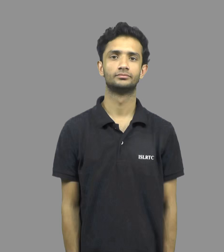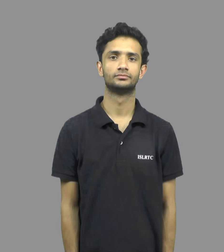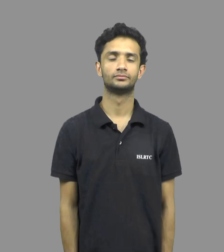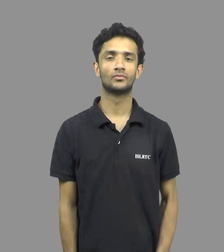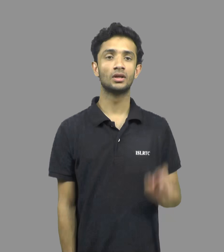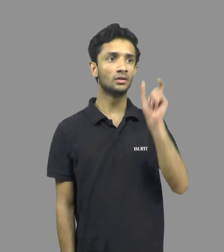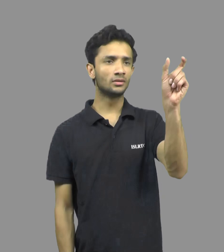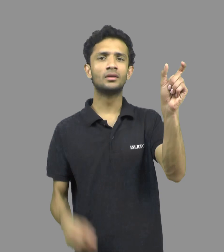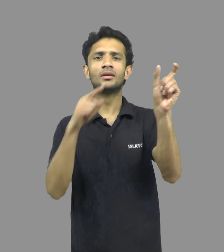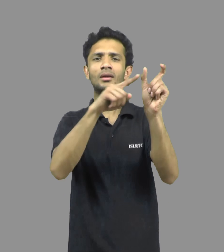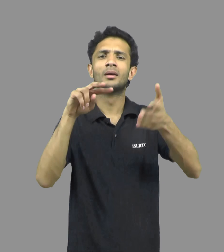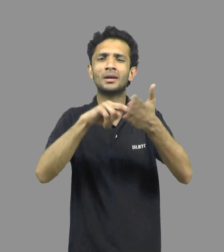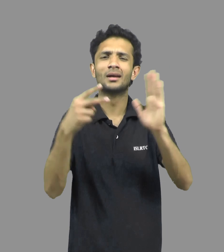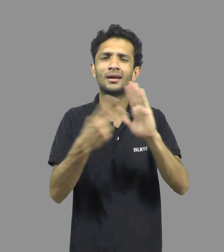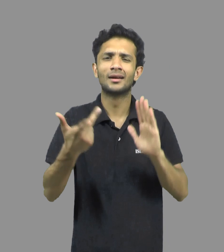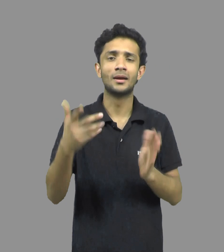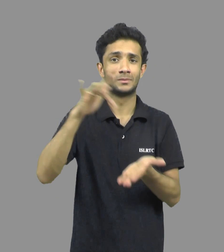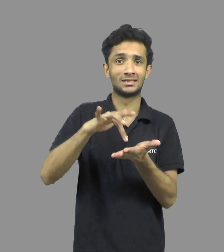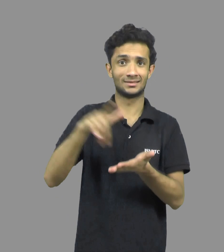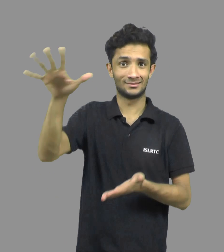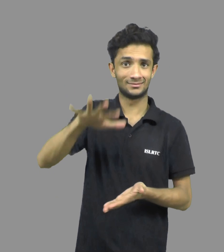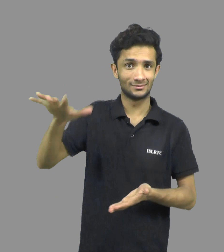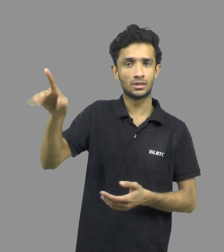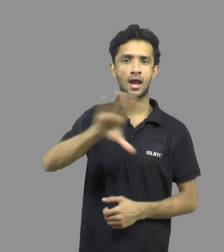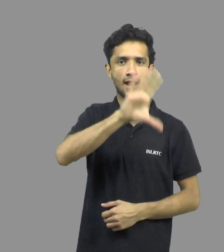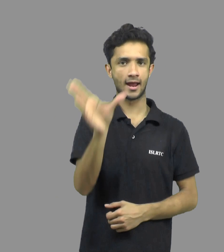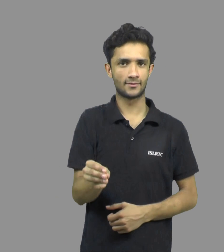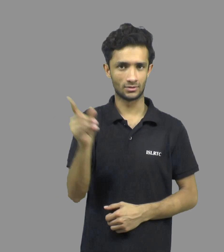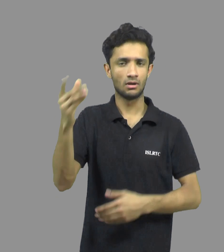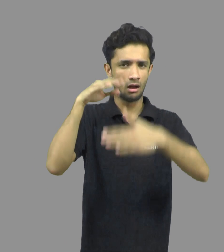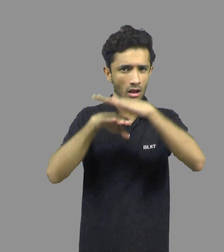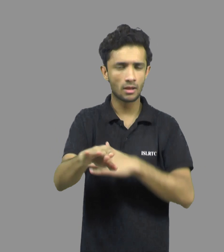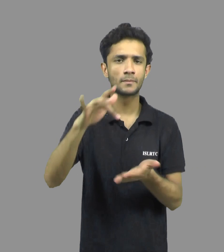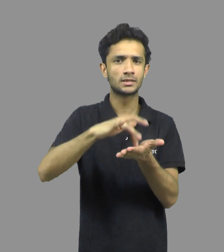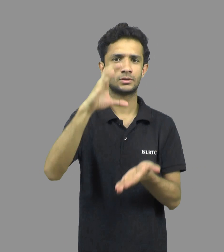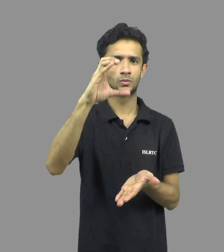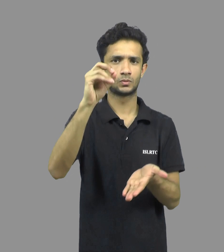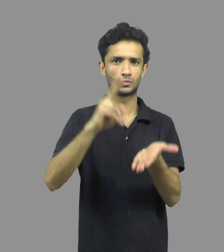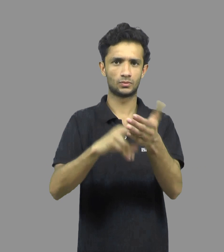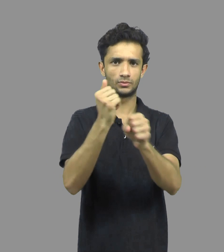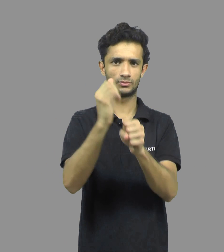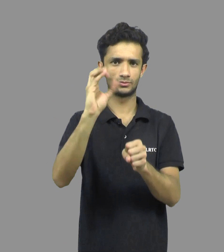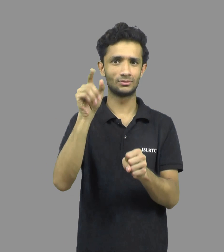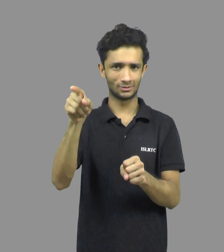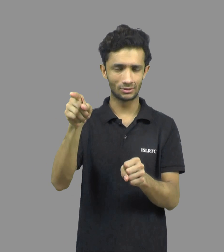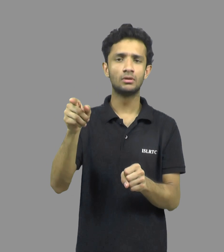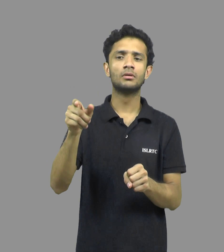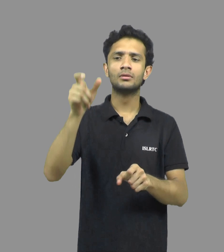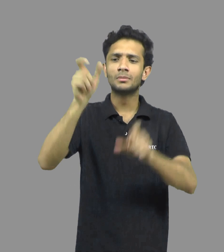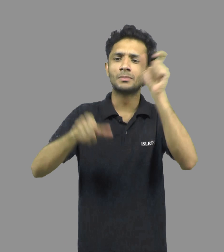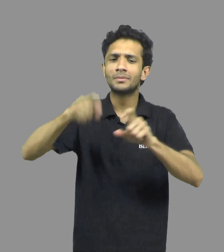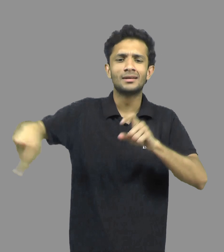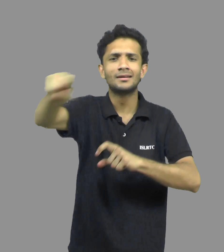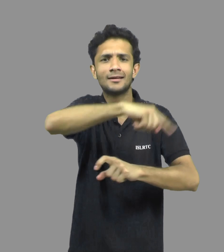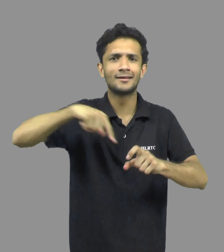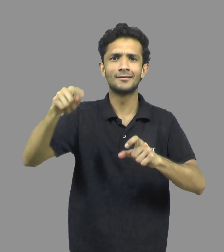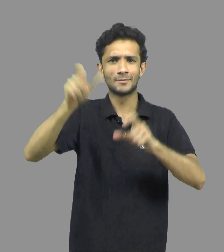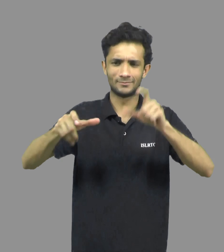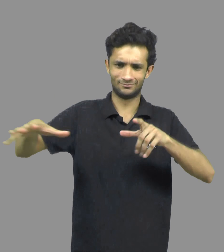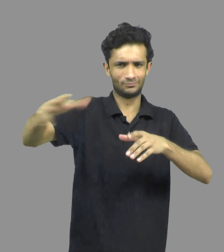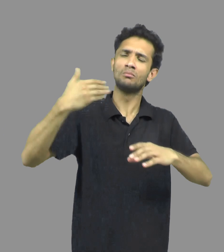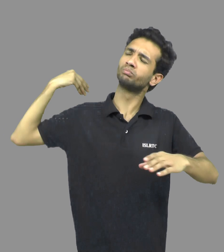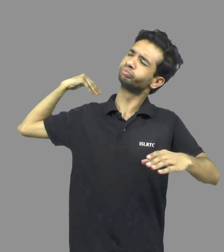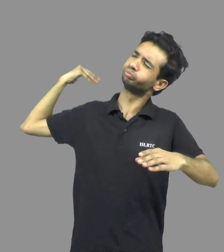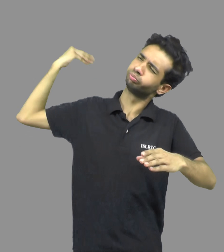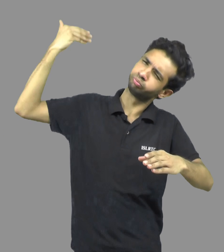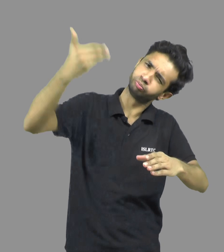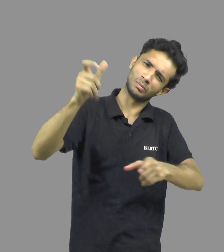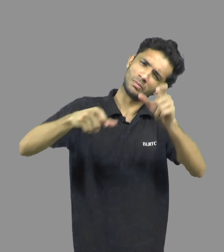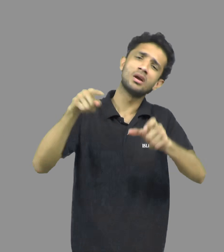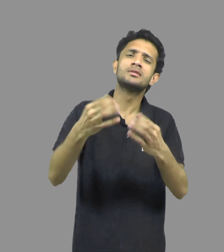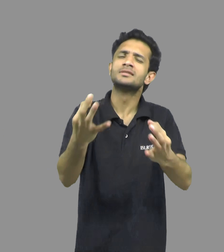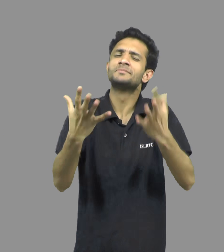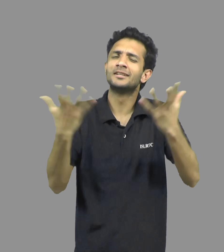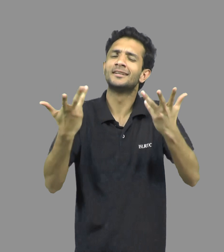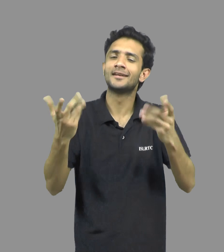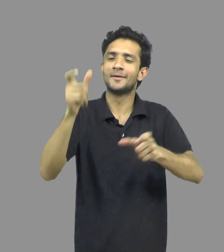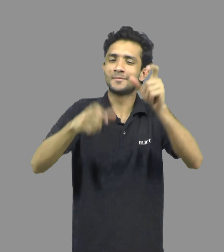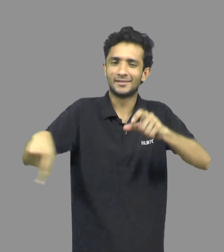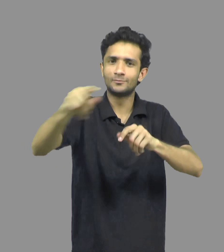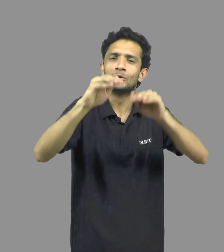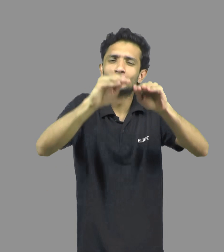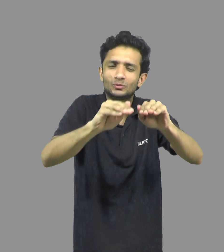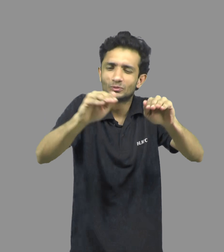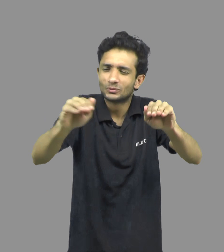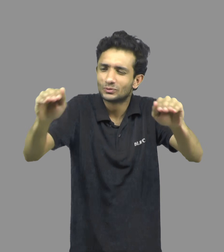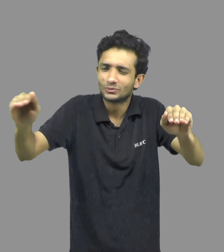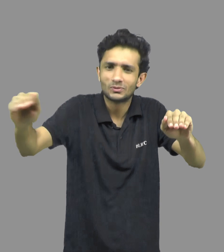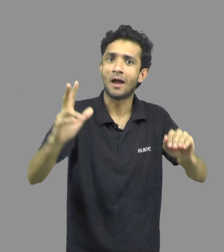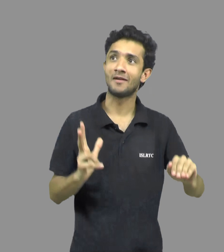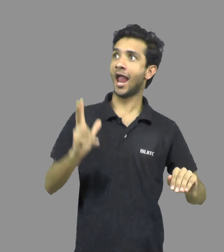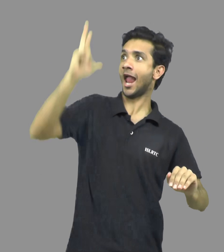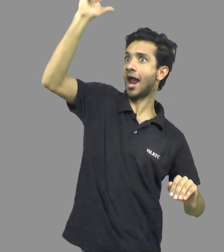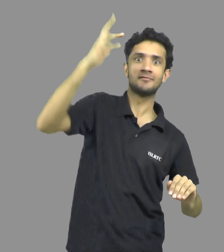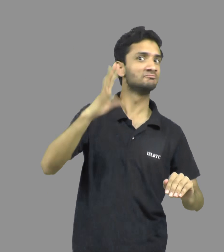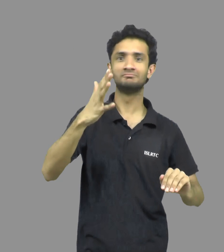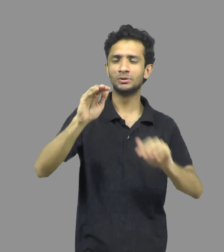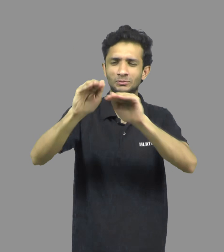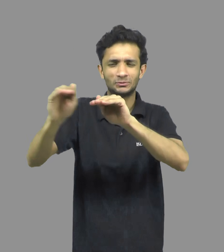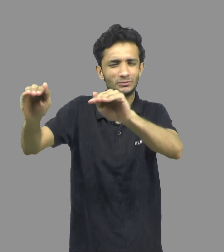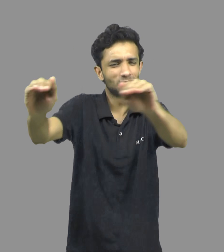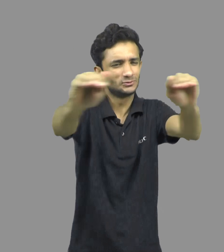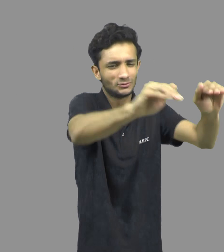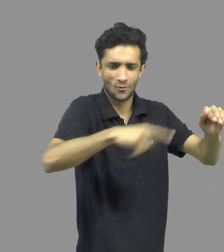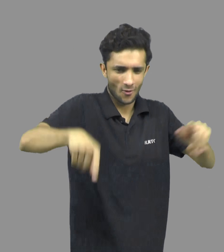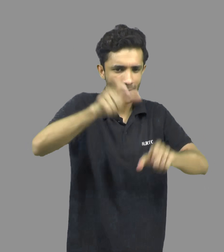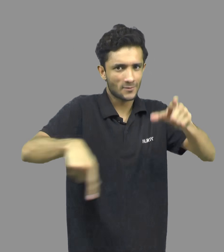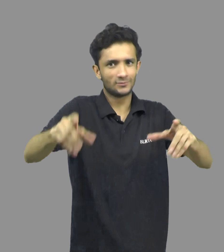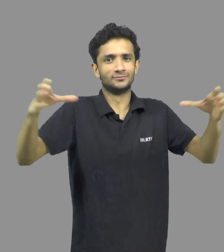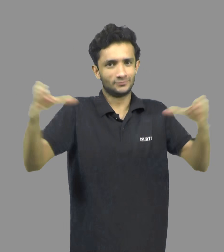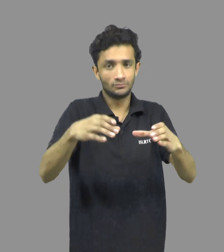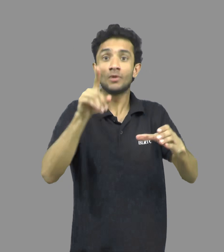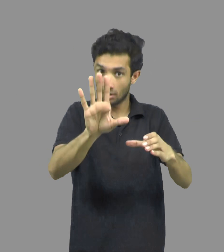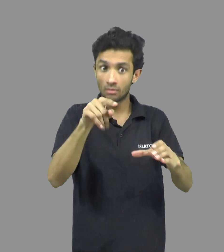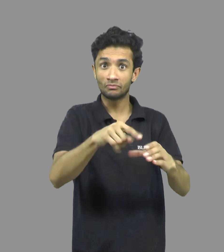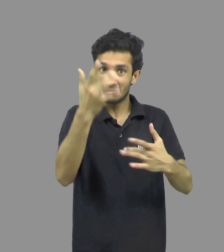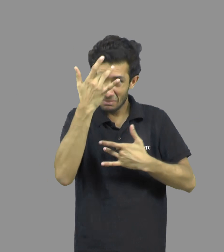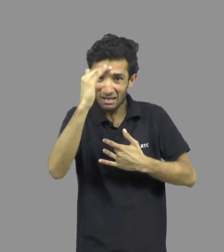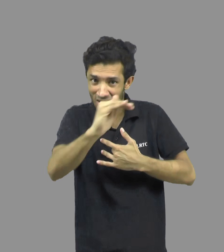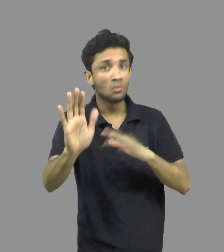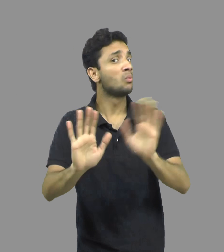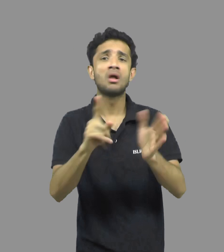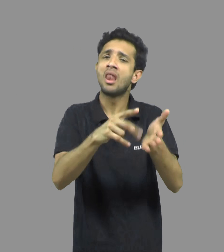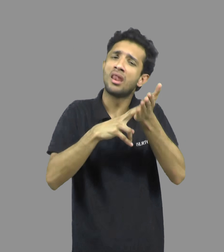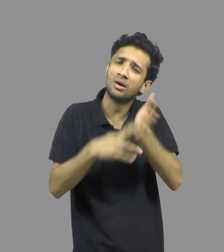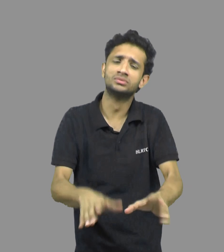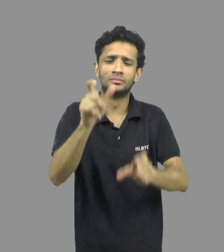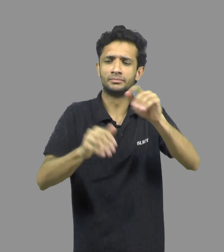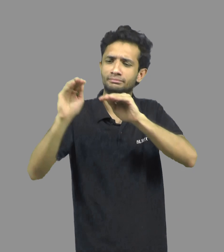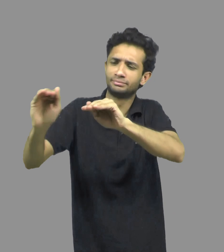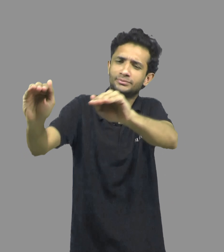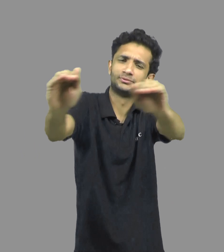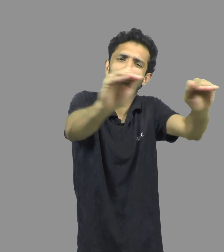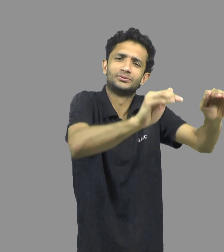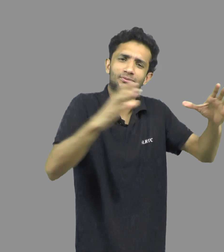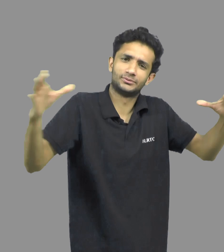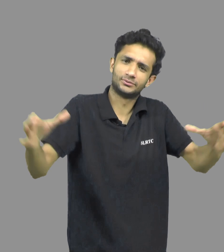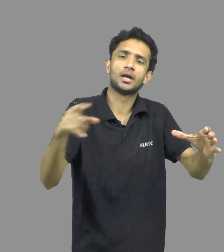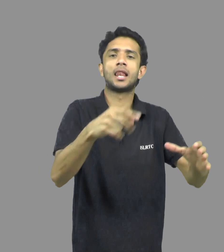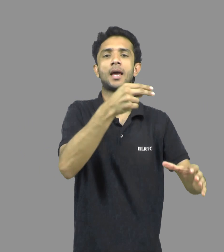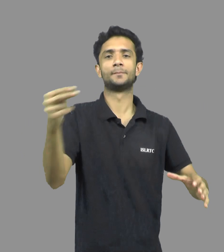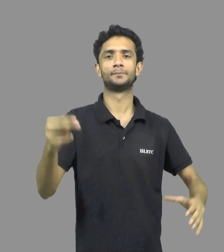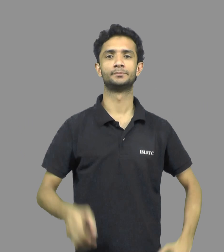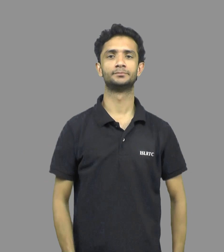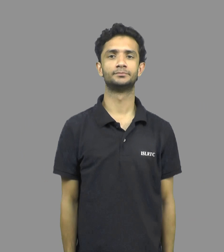Pygmies